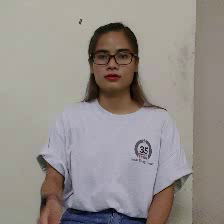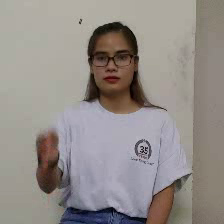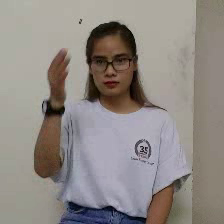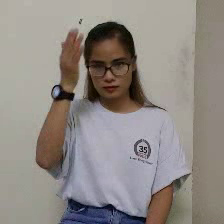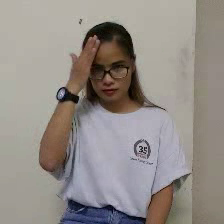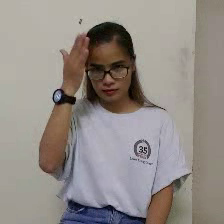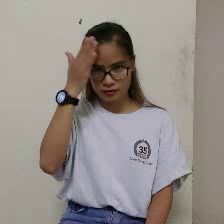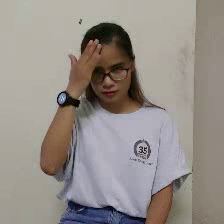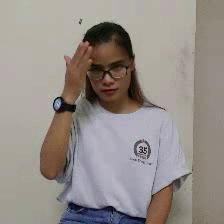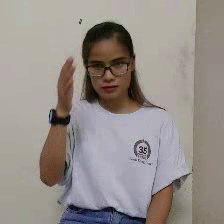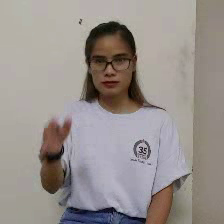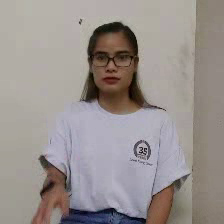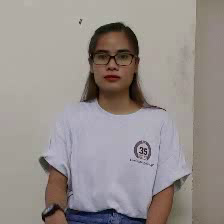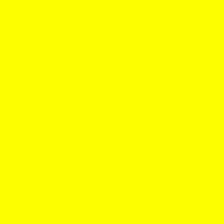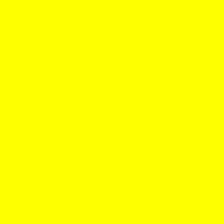Biết